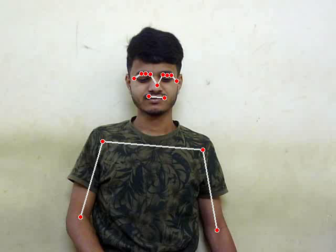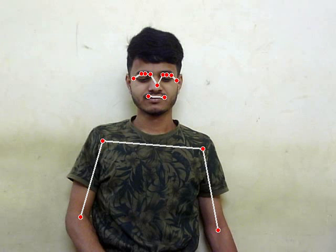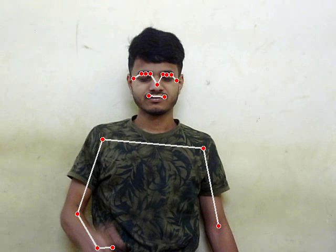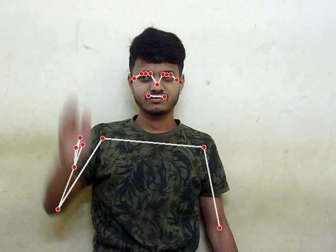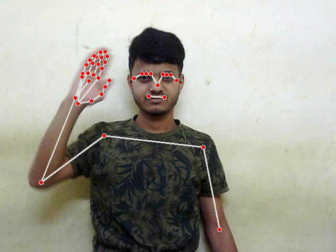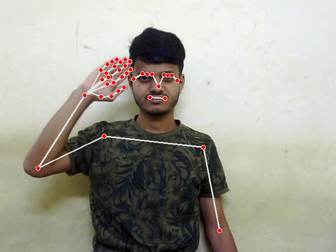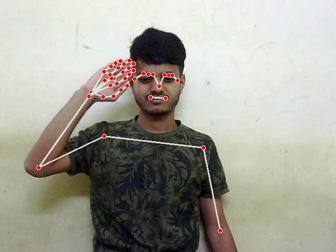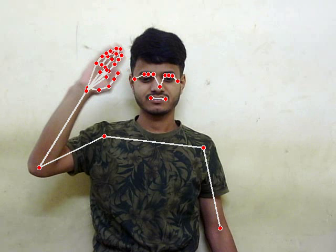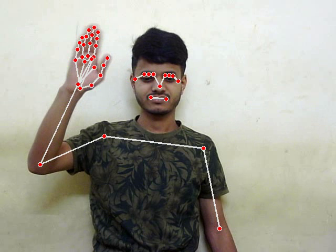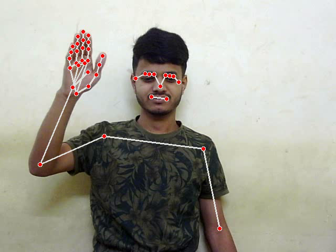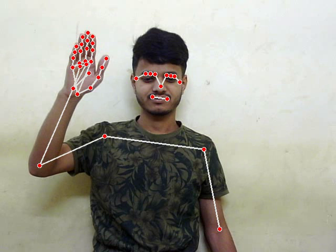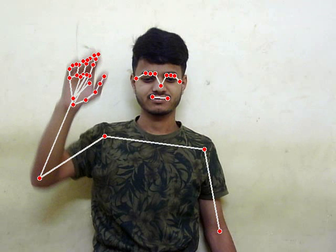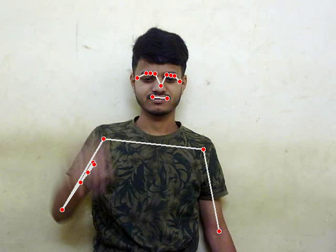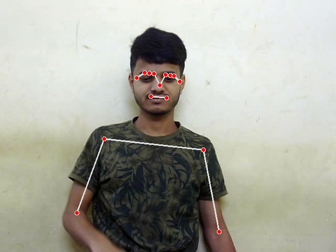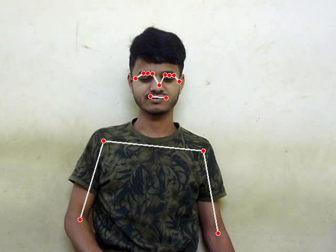hello